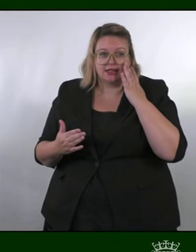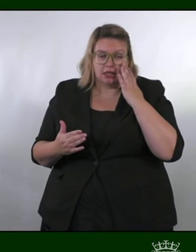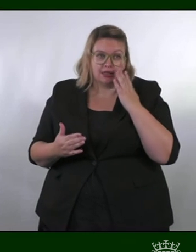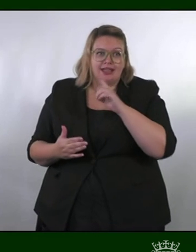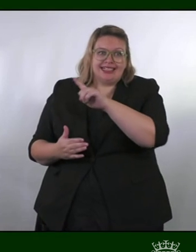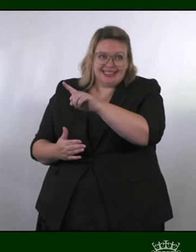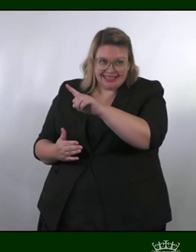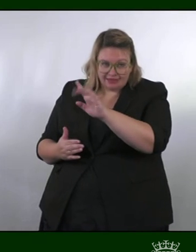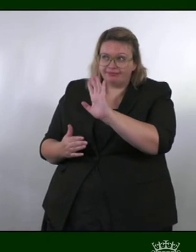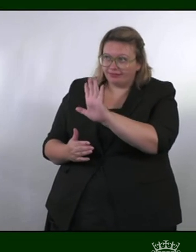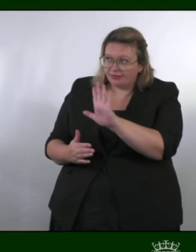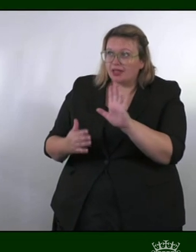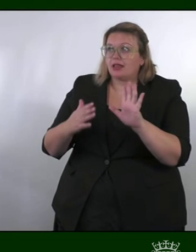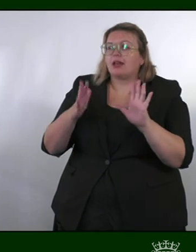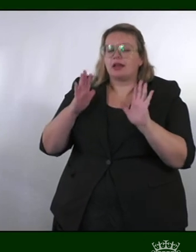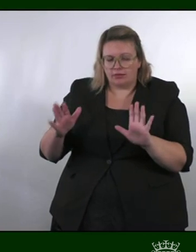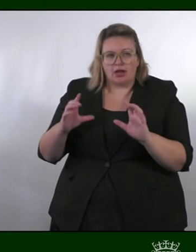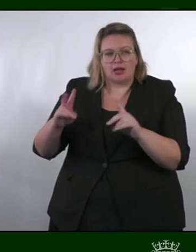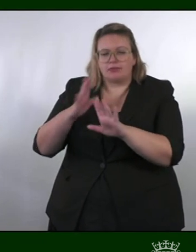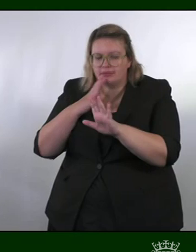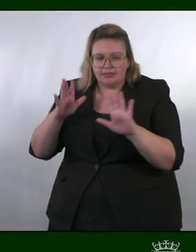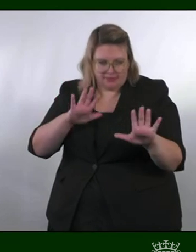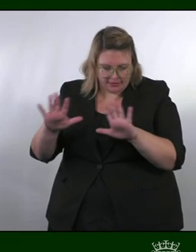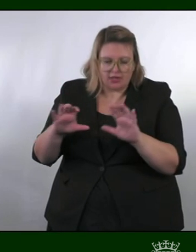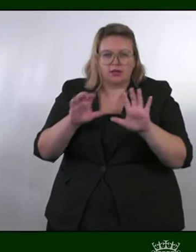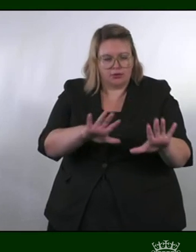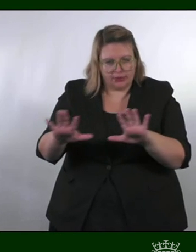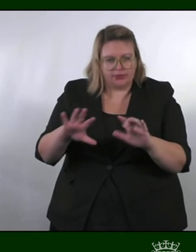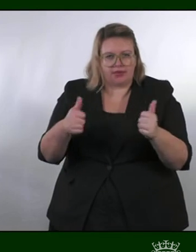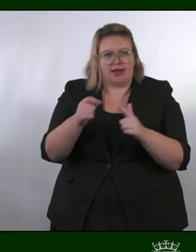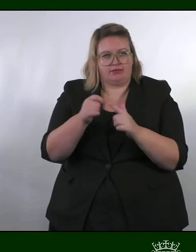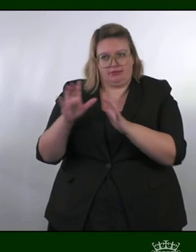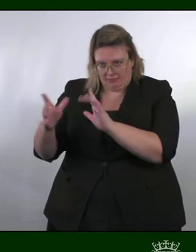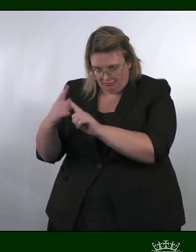I want to get through the list, so we must help each other.